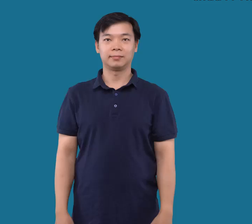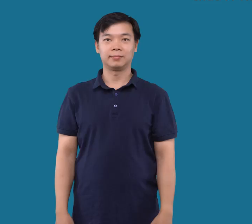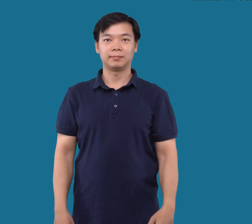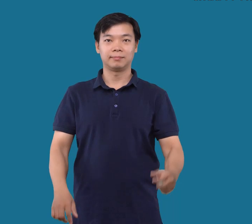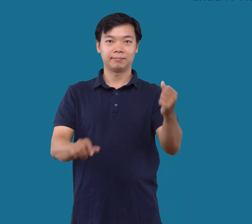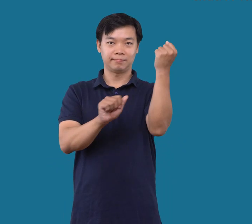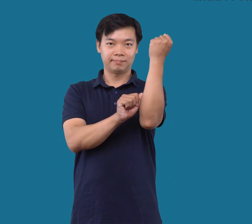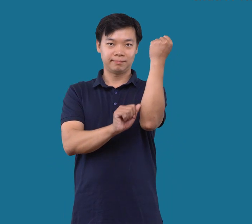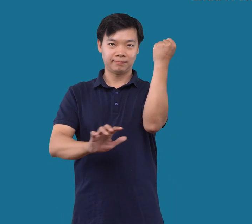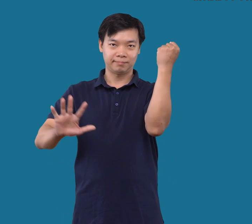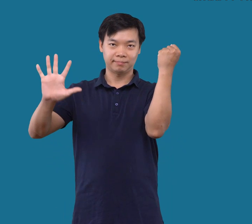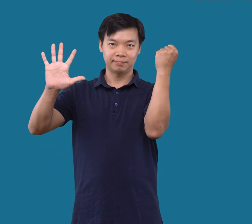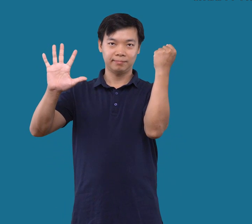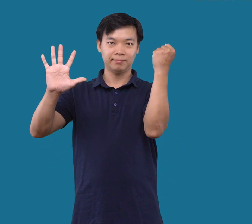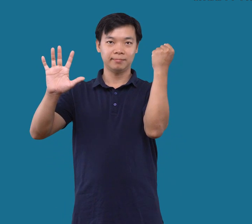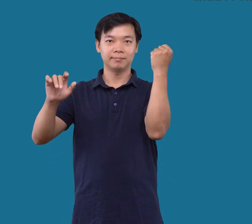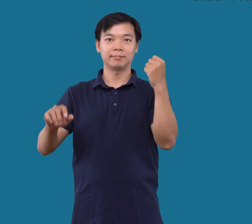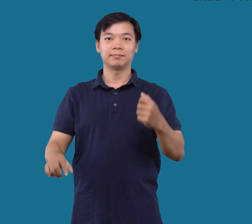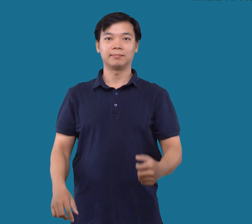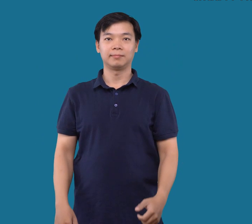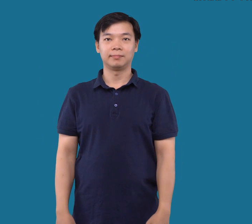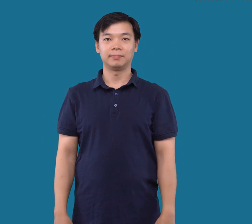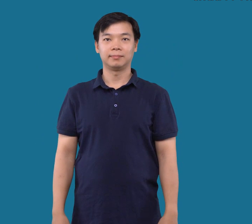Châu Á Thái Bình Dương